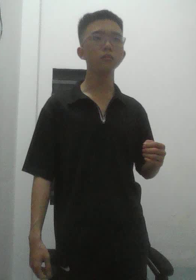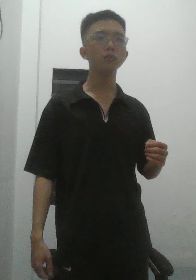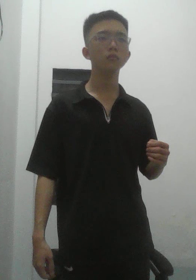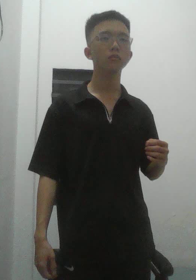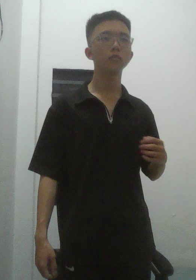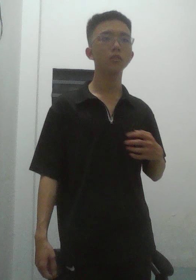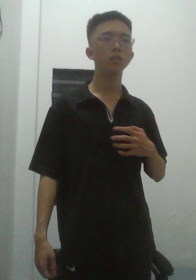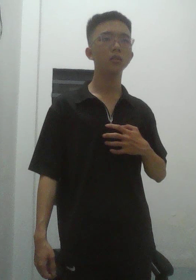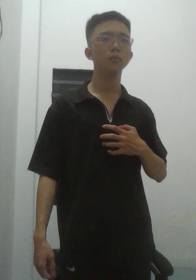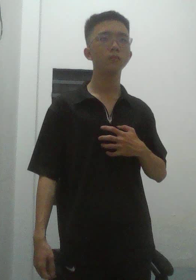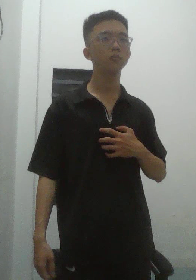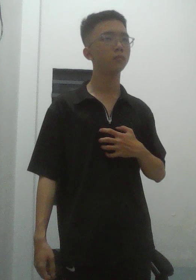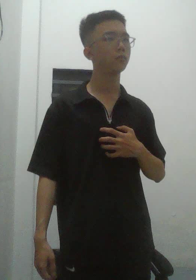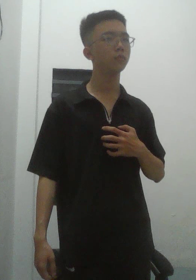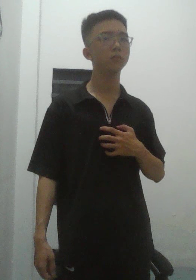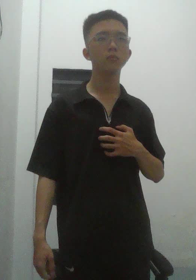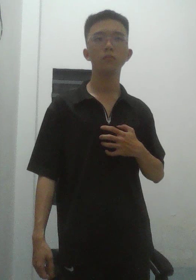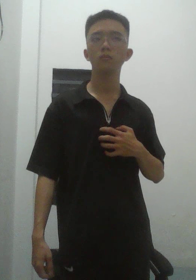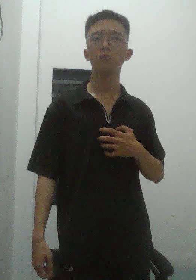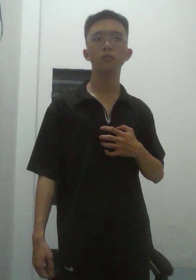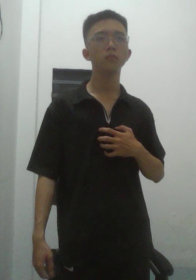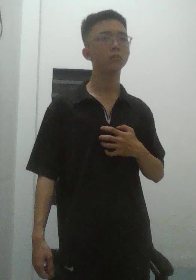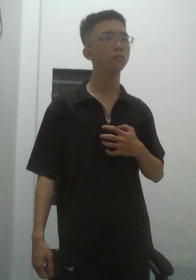khong thich